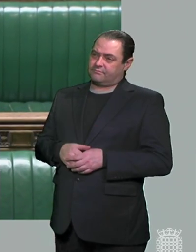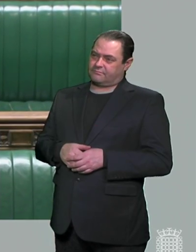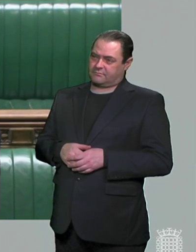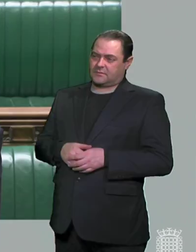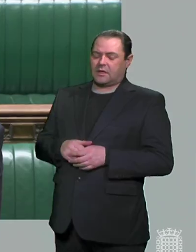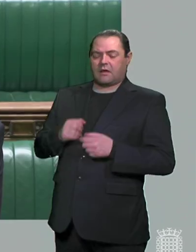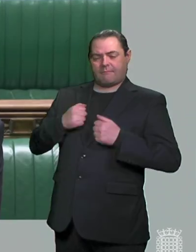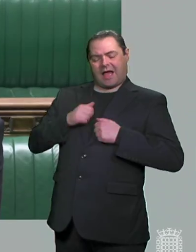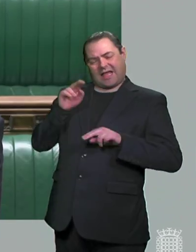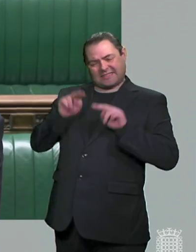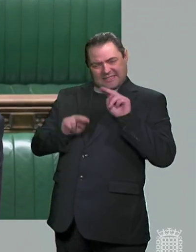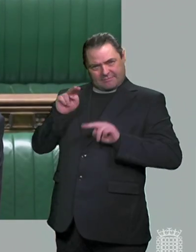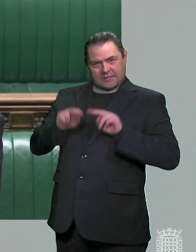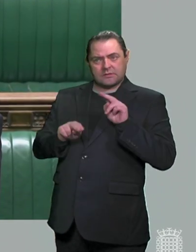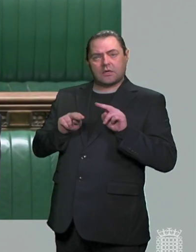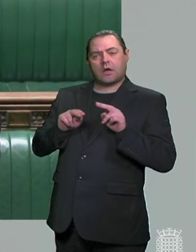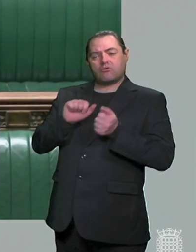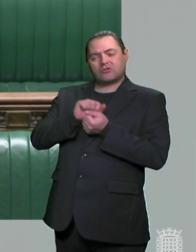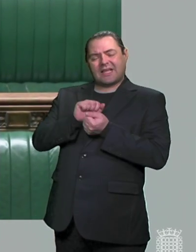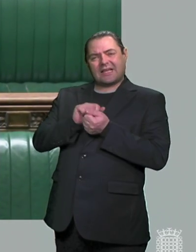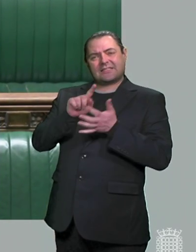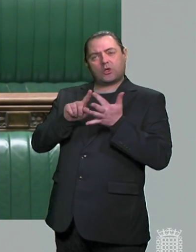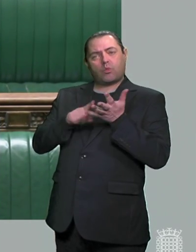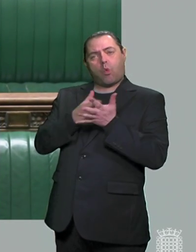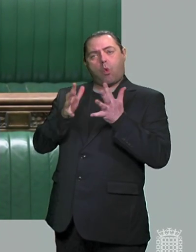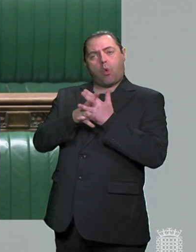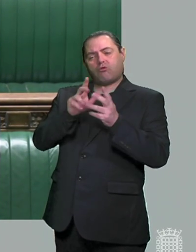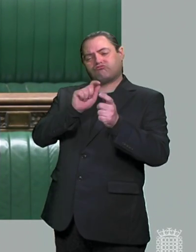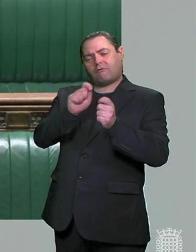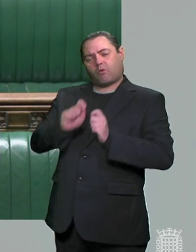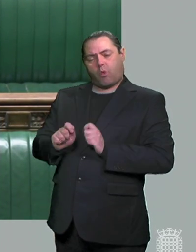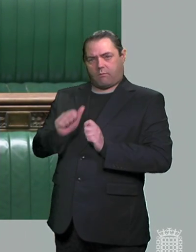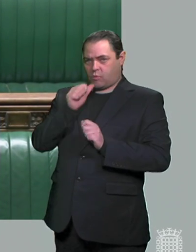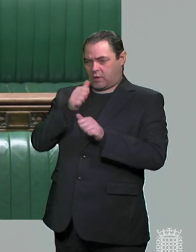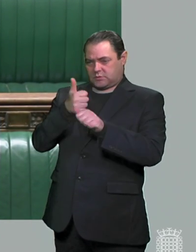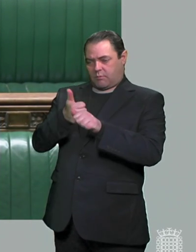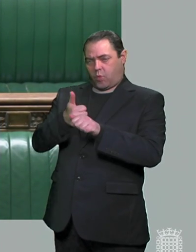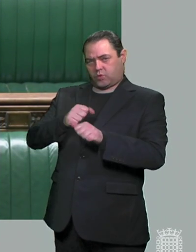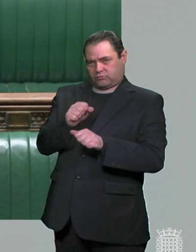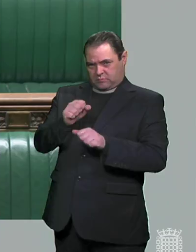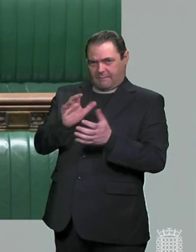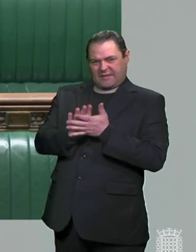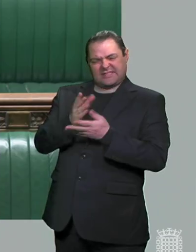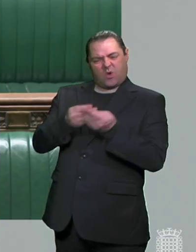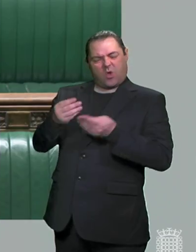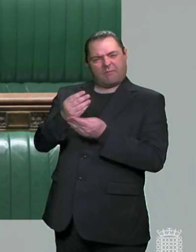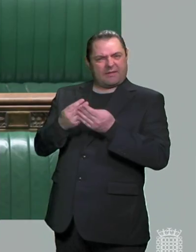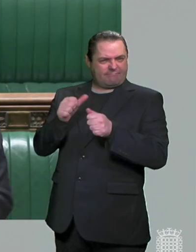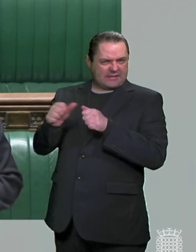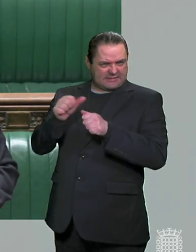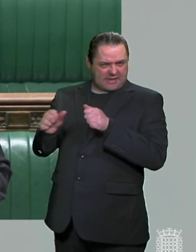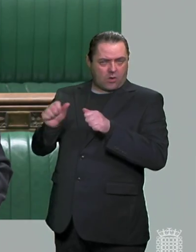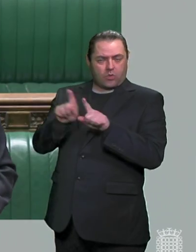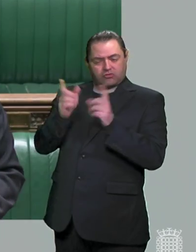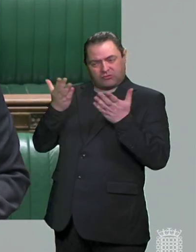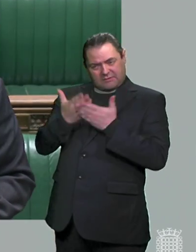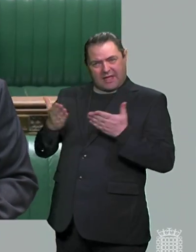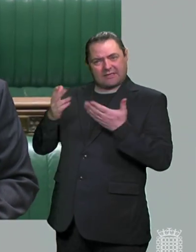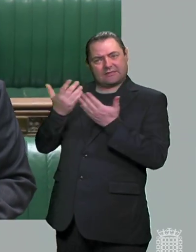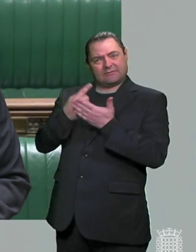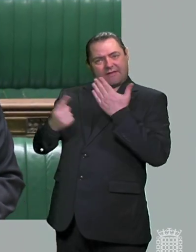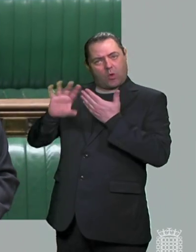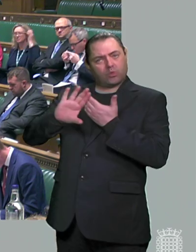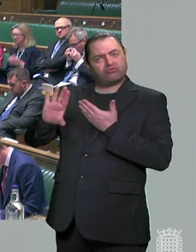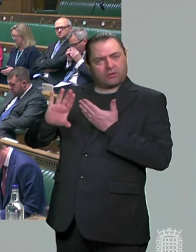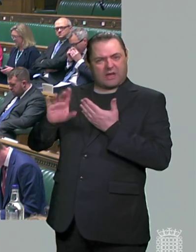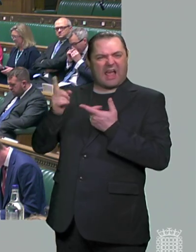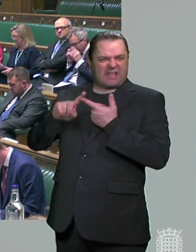My assessment is that retained EU law reform will have a positive impact on Scotland by boosting the competitiveness of the economy while respecting devolution and maintaining high standards.